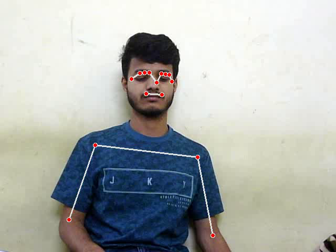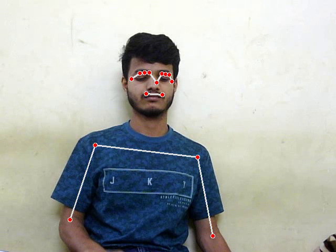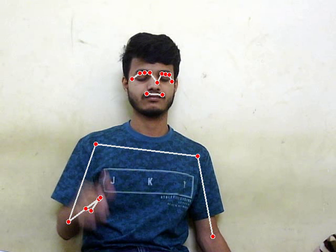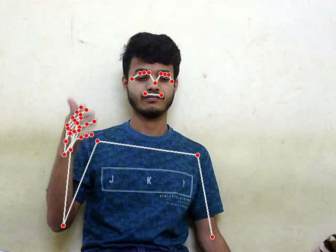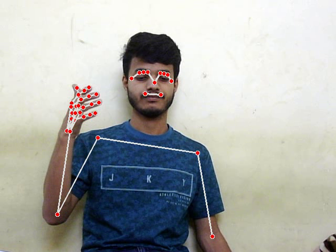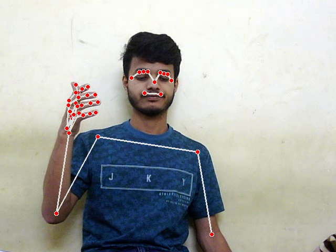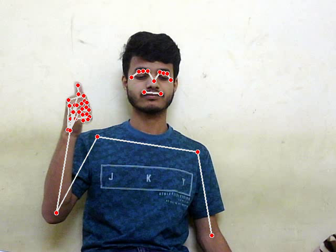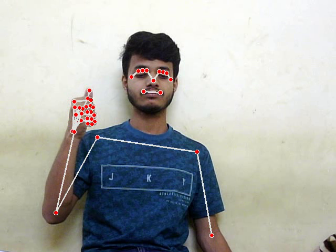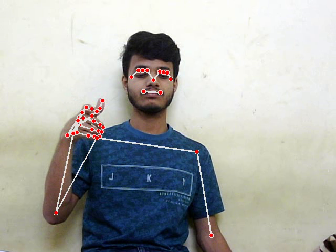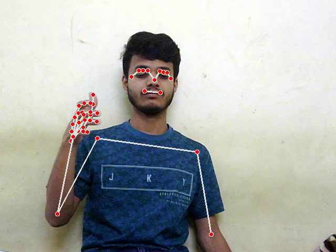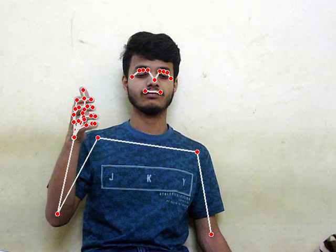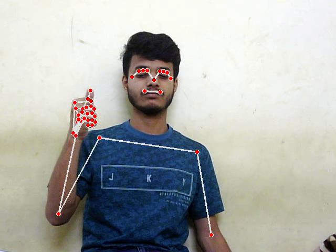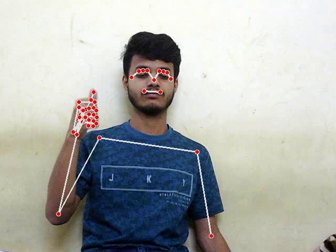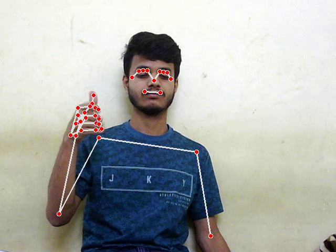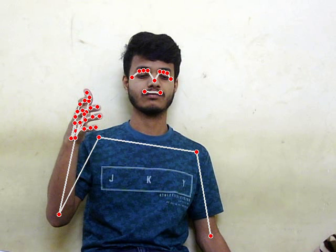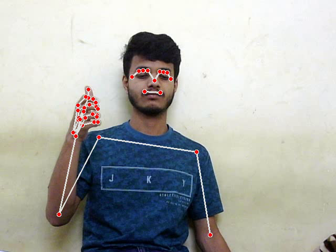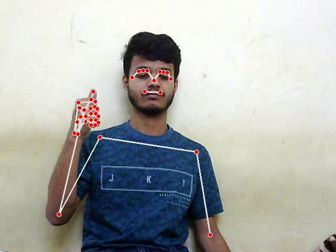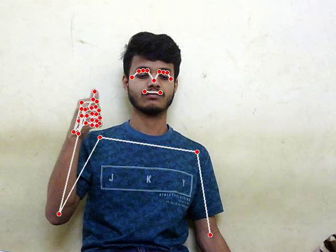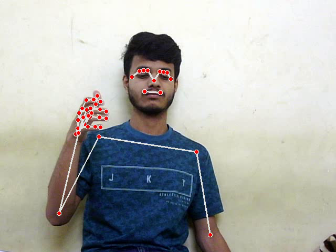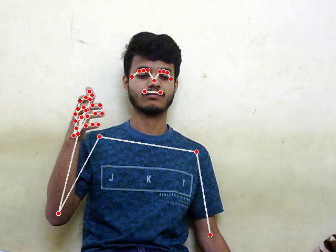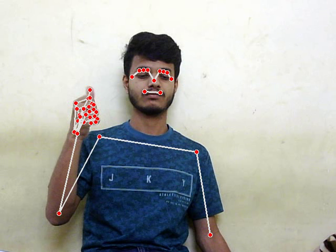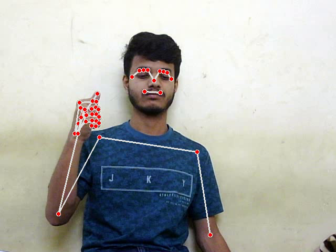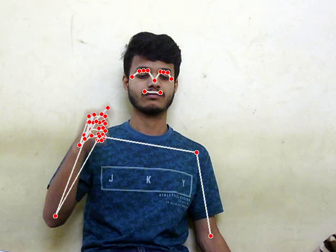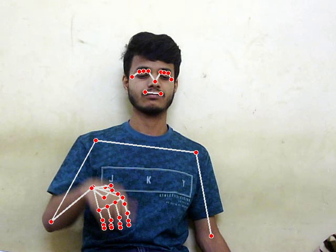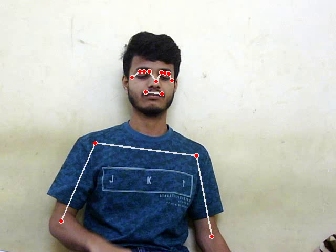milk